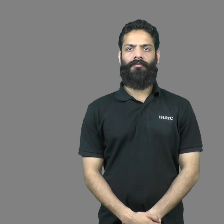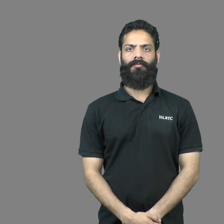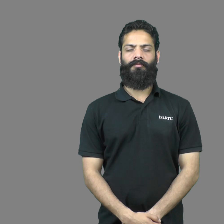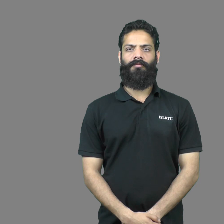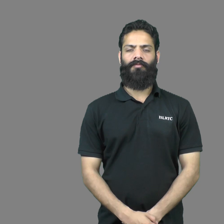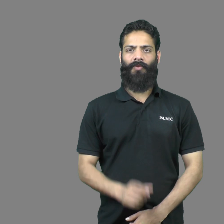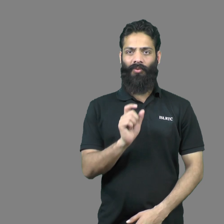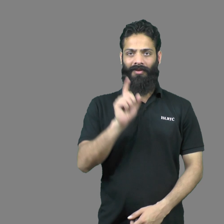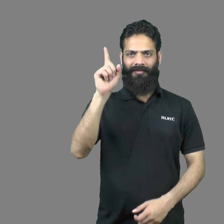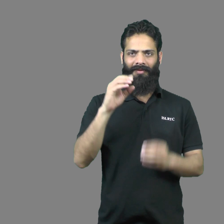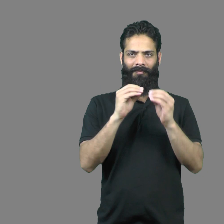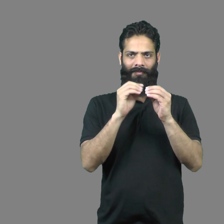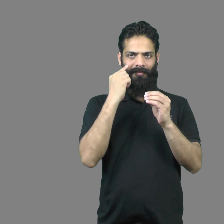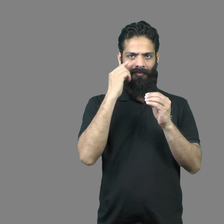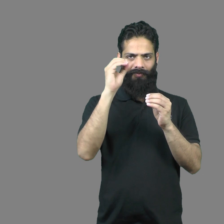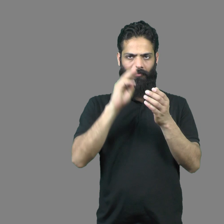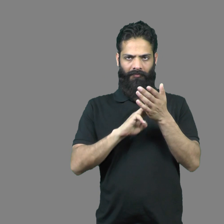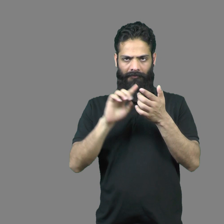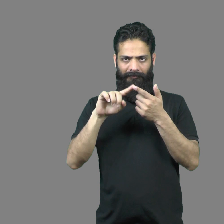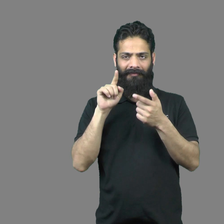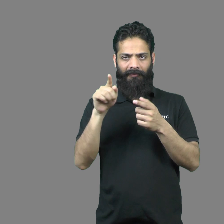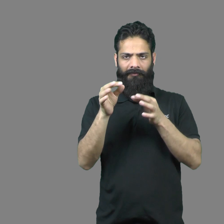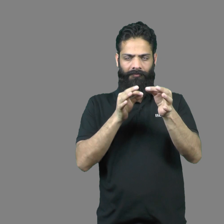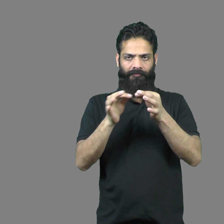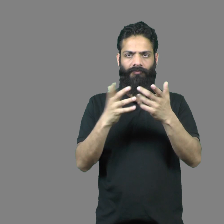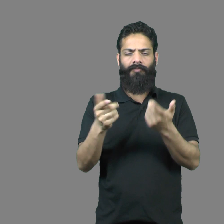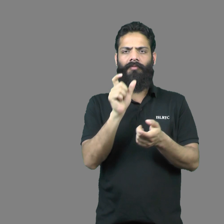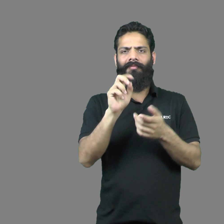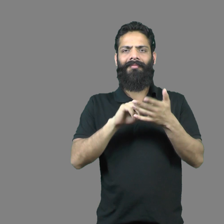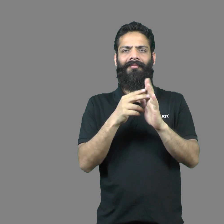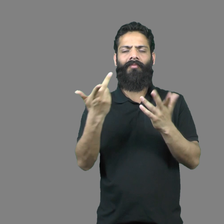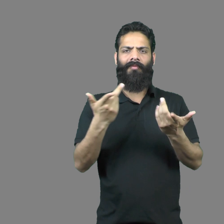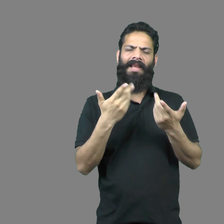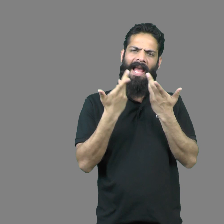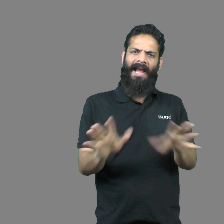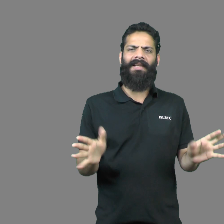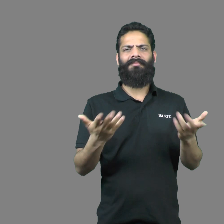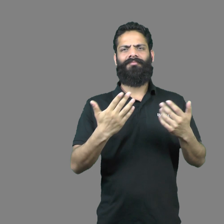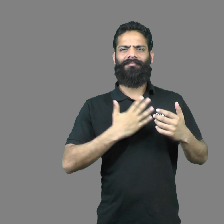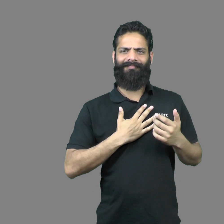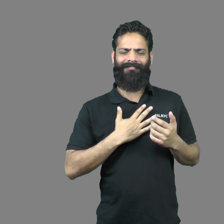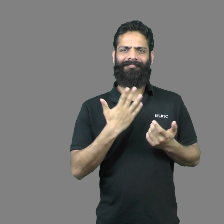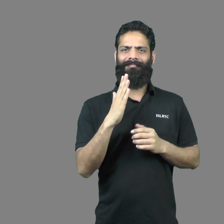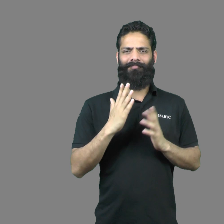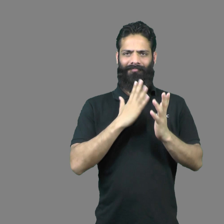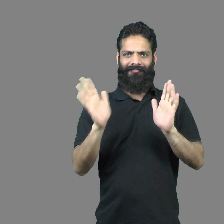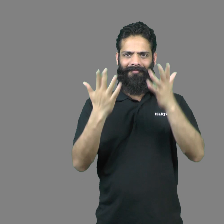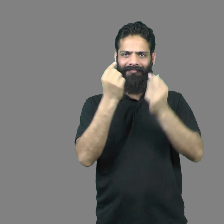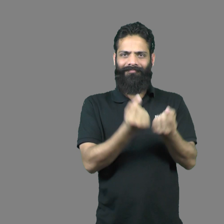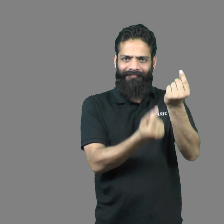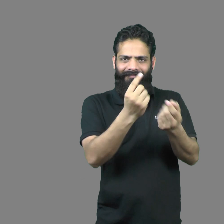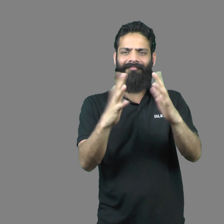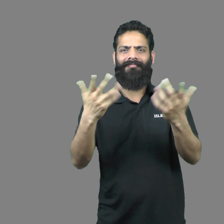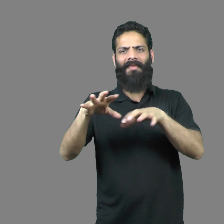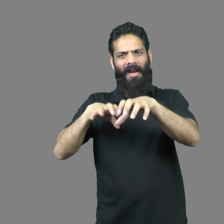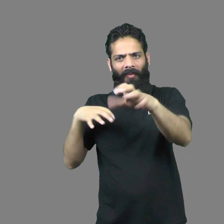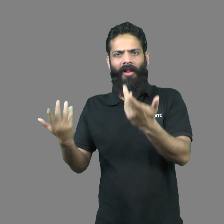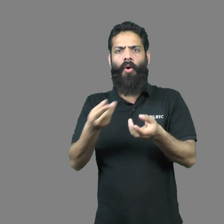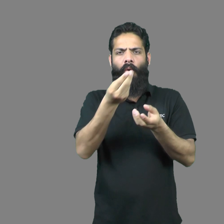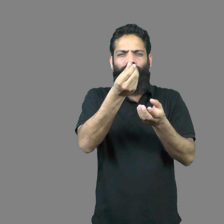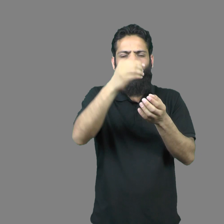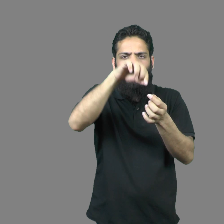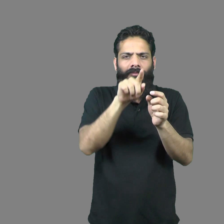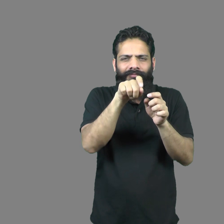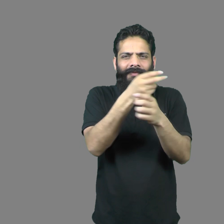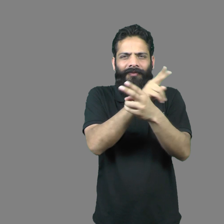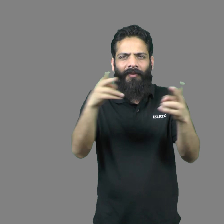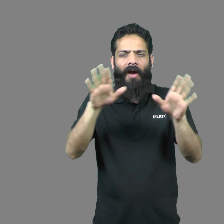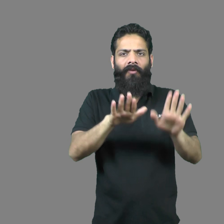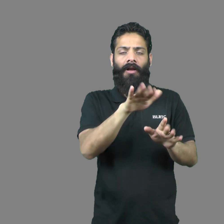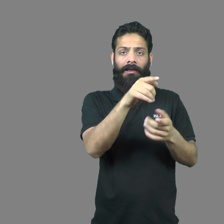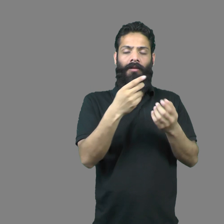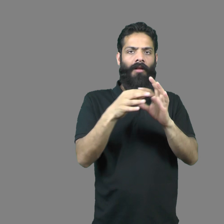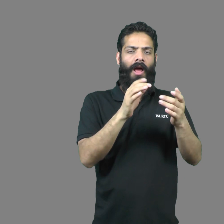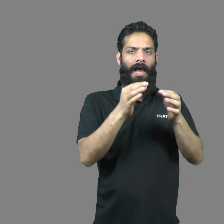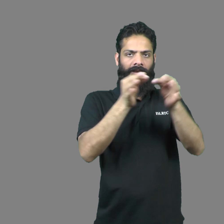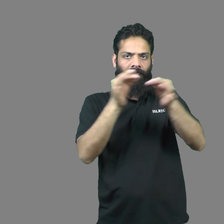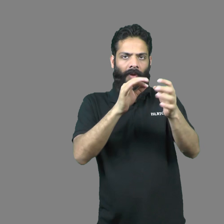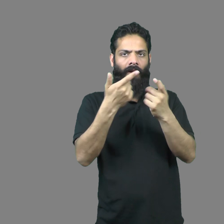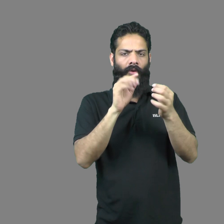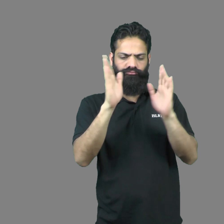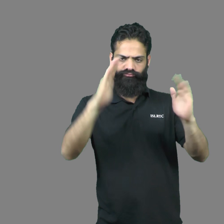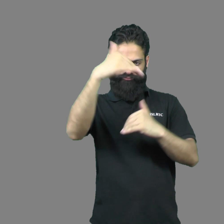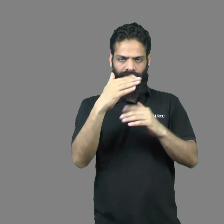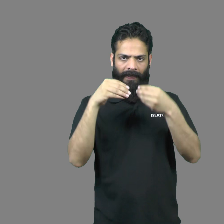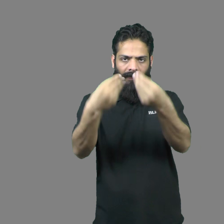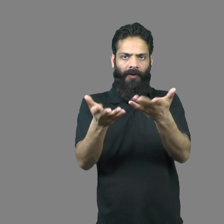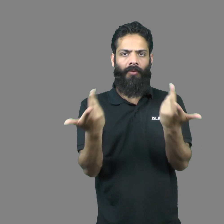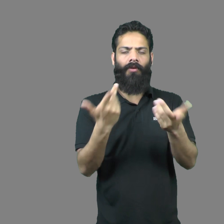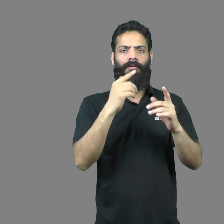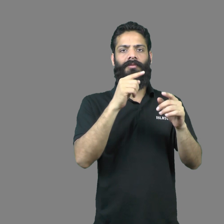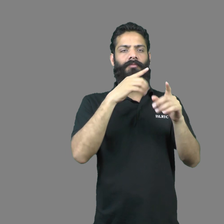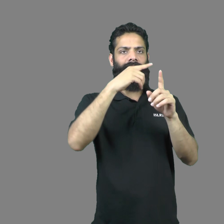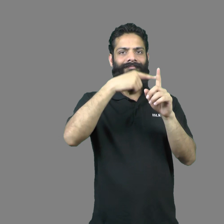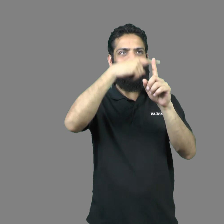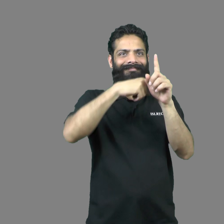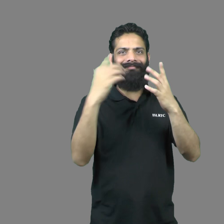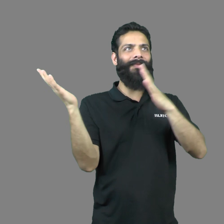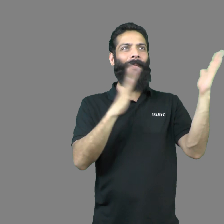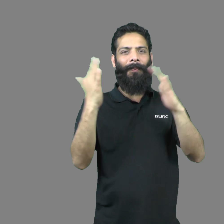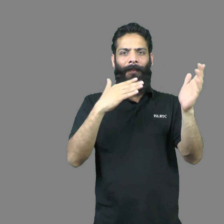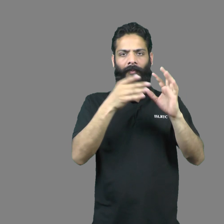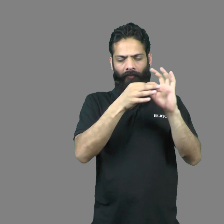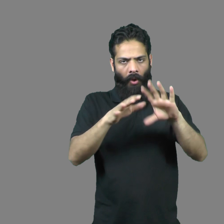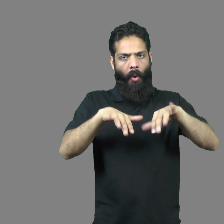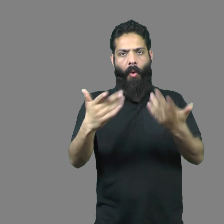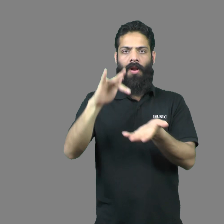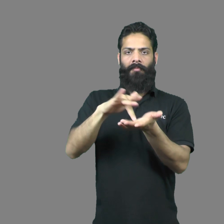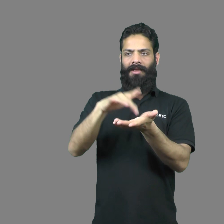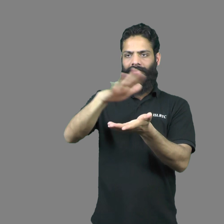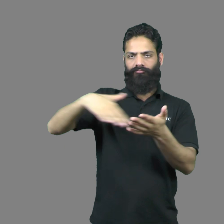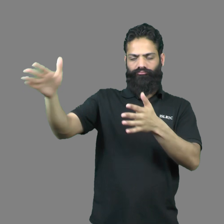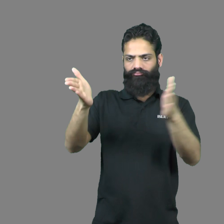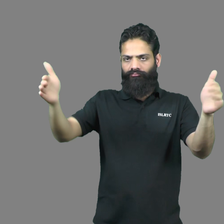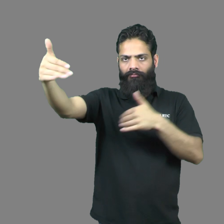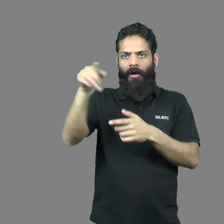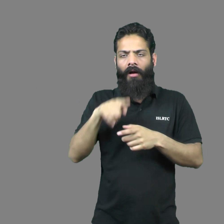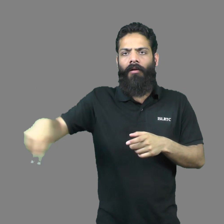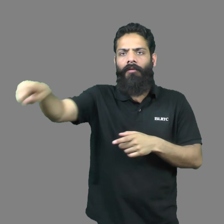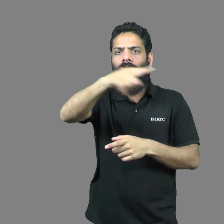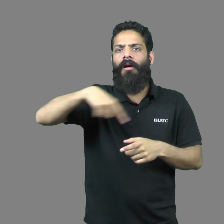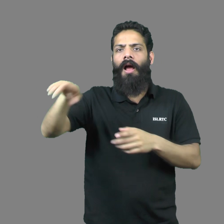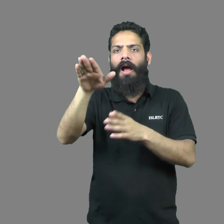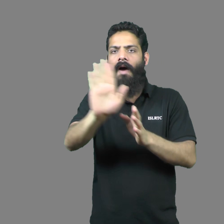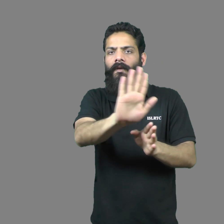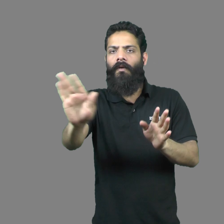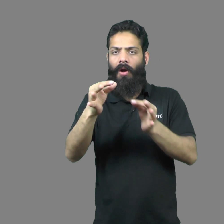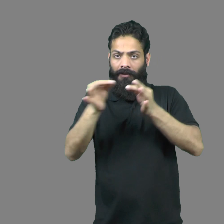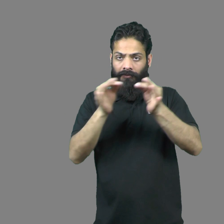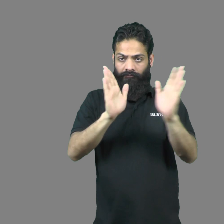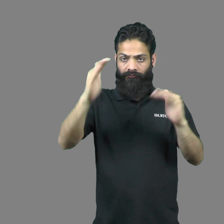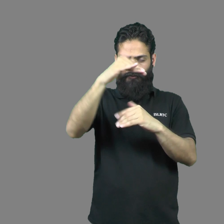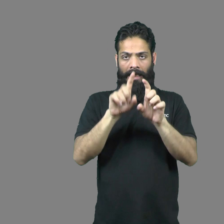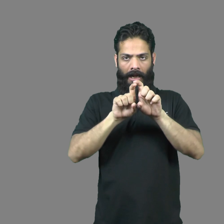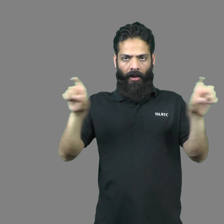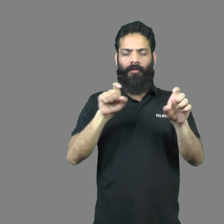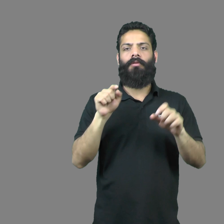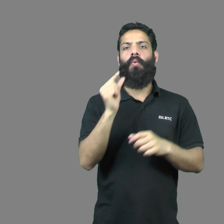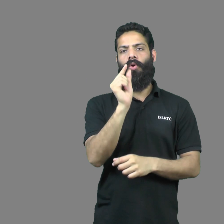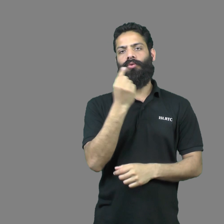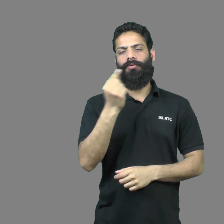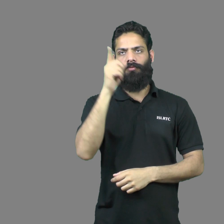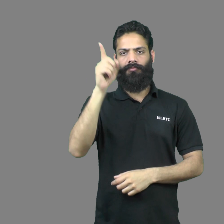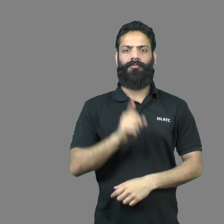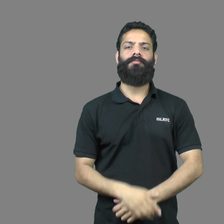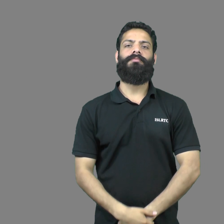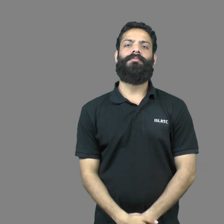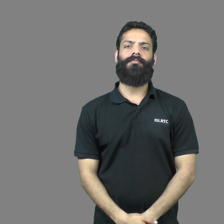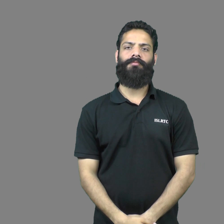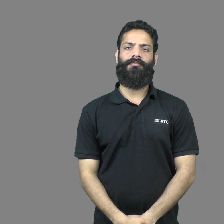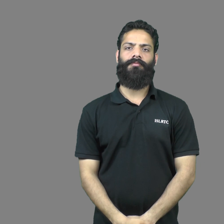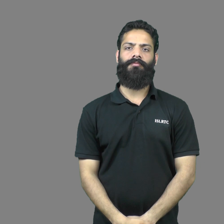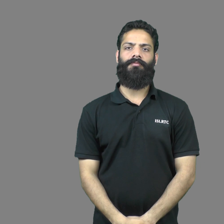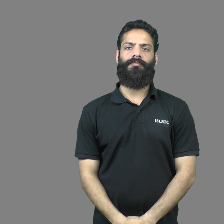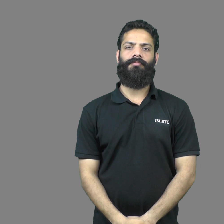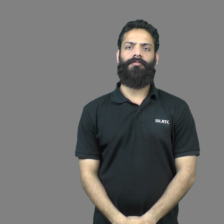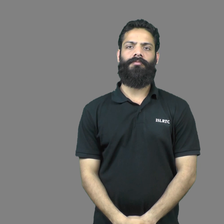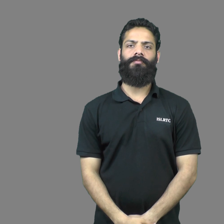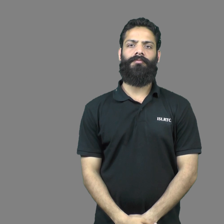Biome